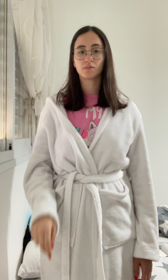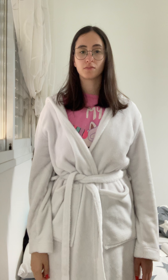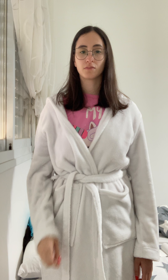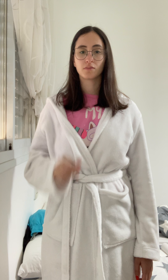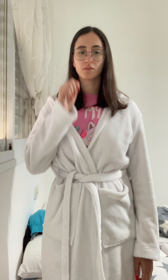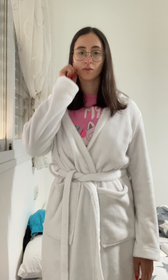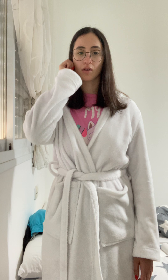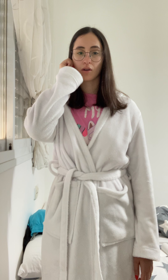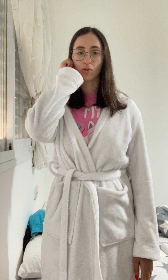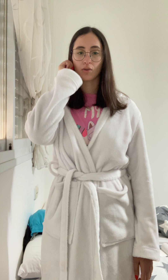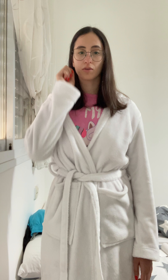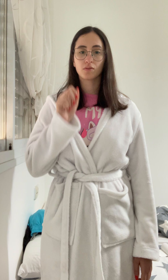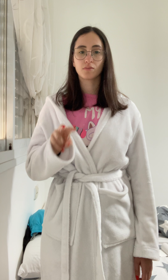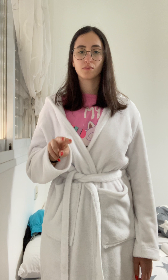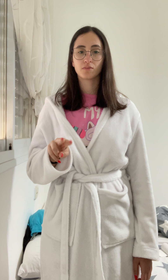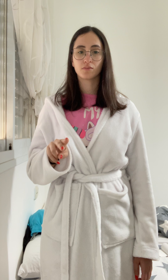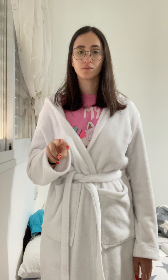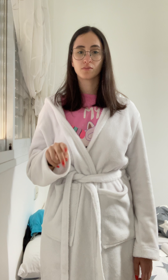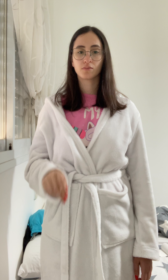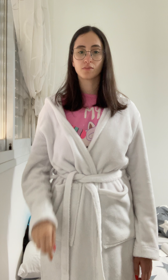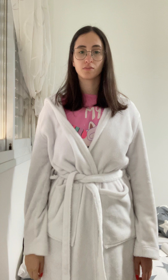אחות